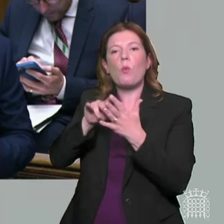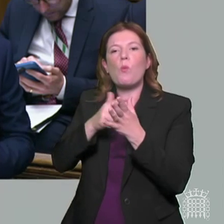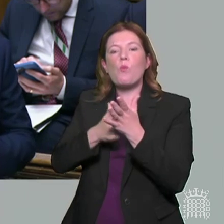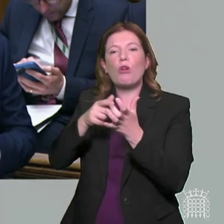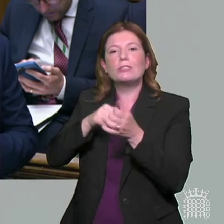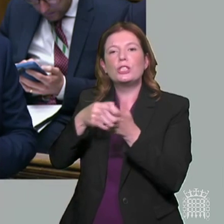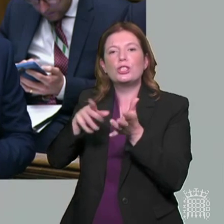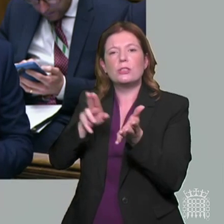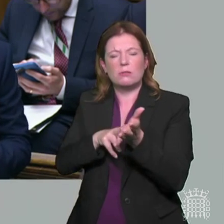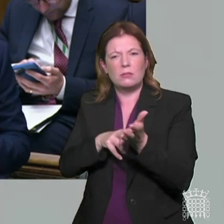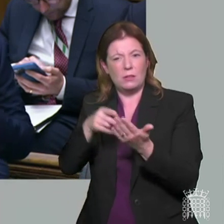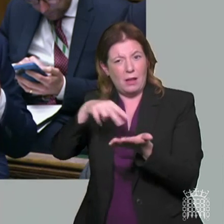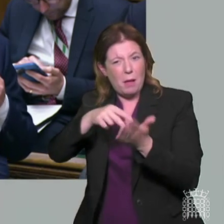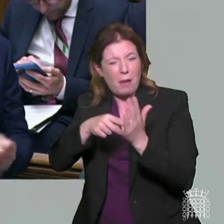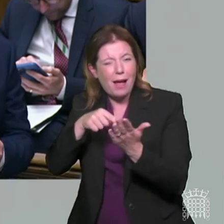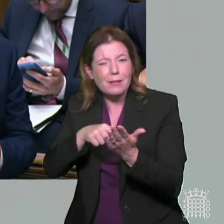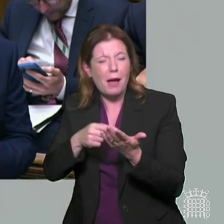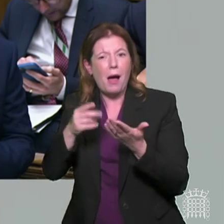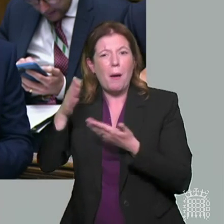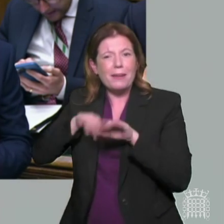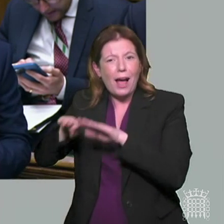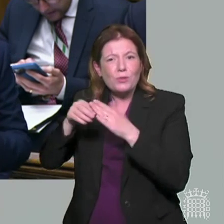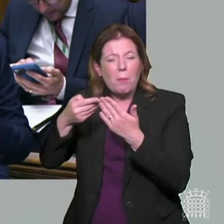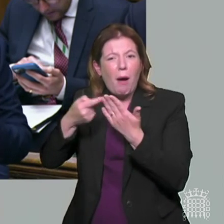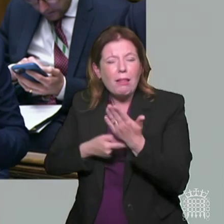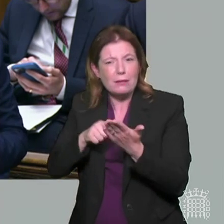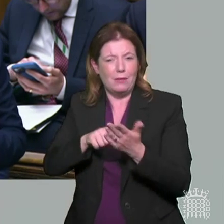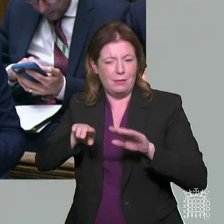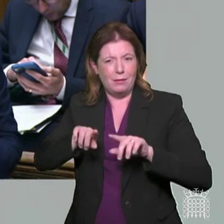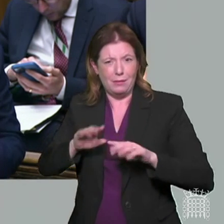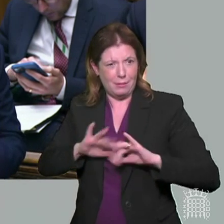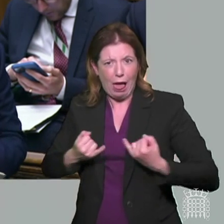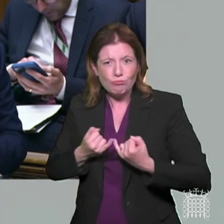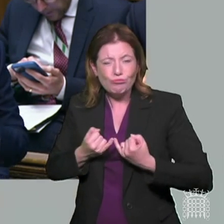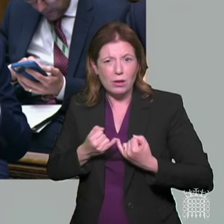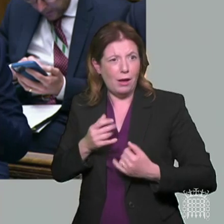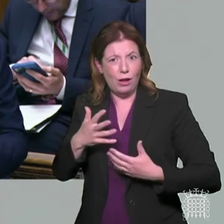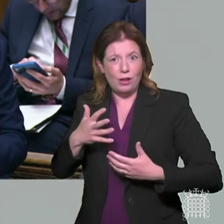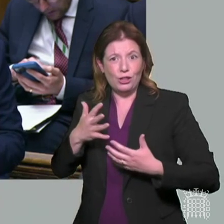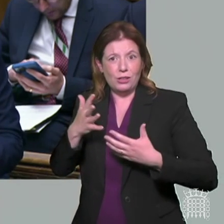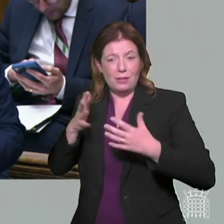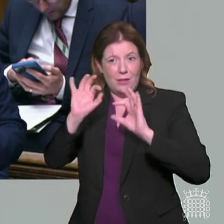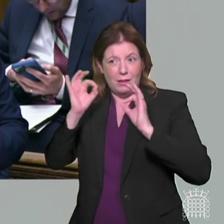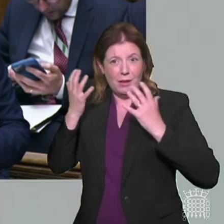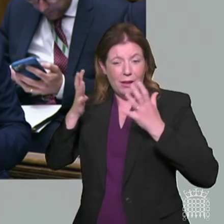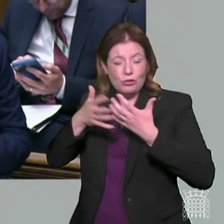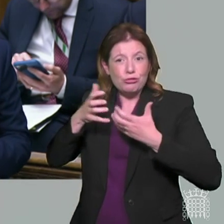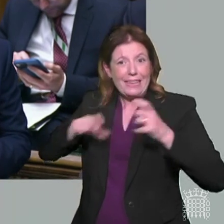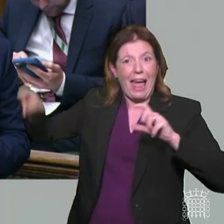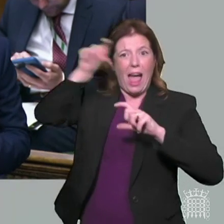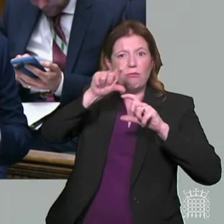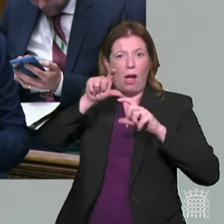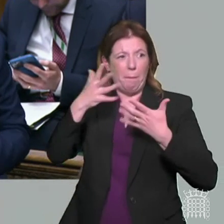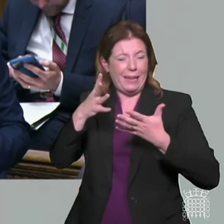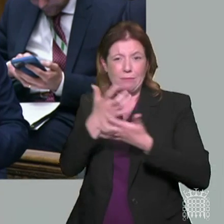The plans are contrary to national policy, entirely in the green belt and have been approved despite more than 1,000 letters of objection.